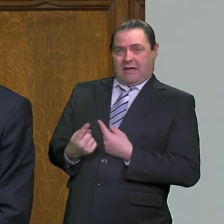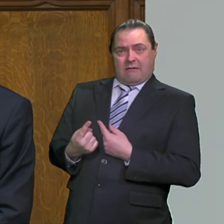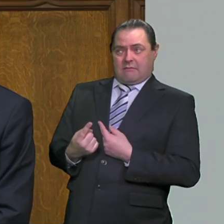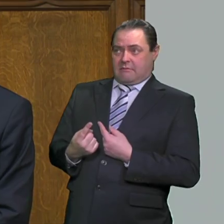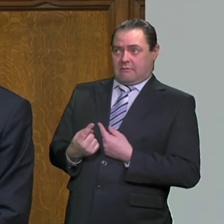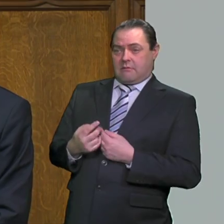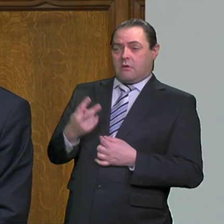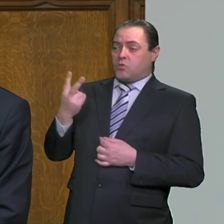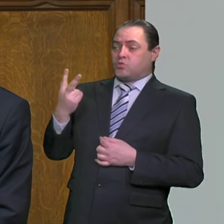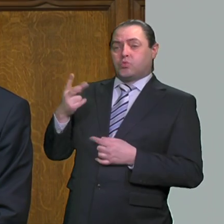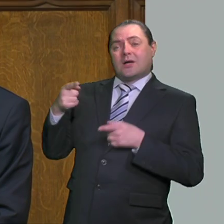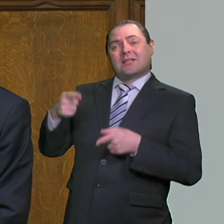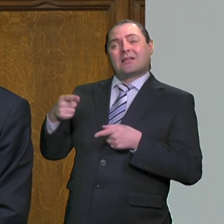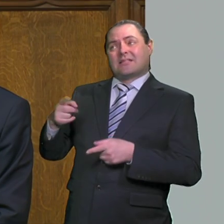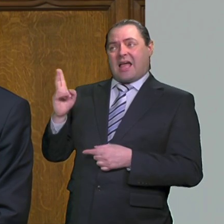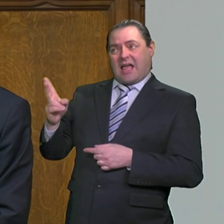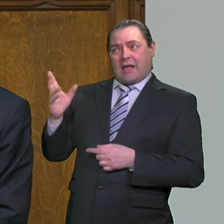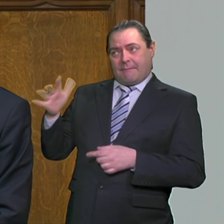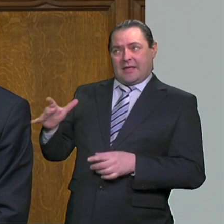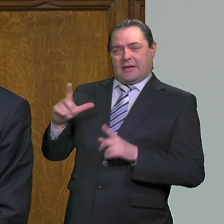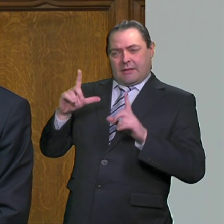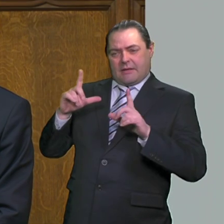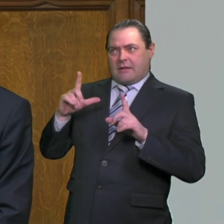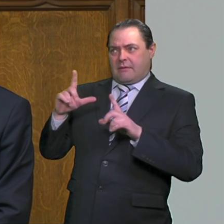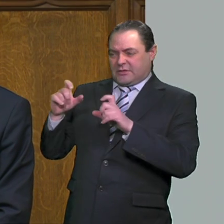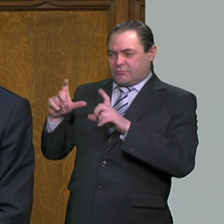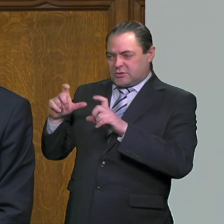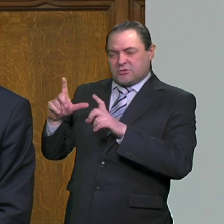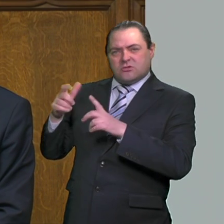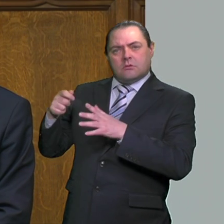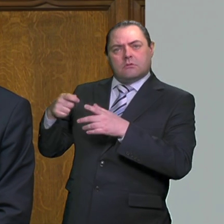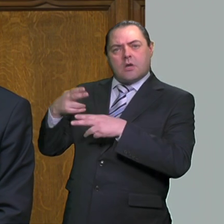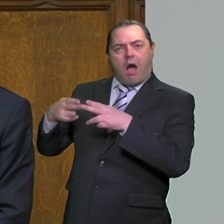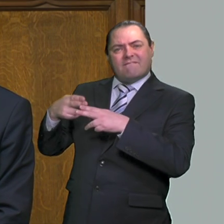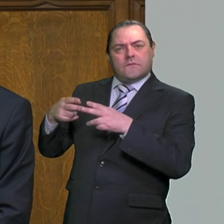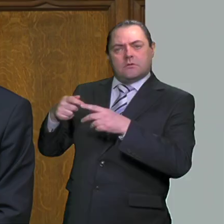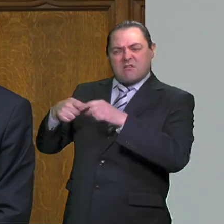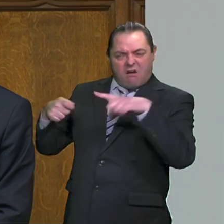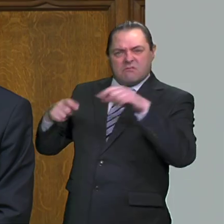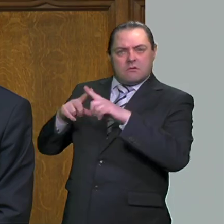The two boys who attacked him had shared dozens of pictures of knives online before the attack.